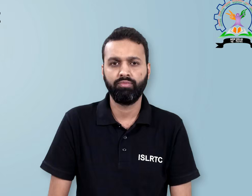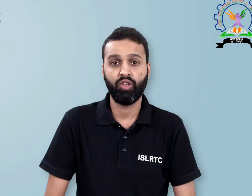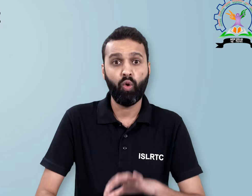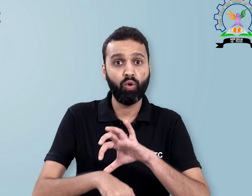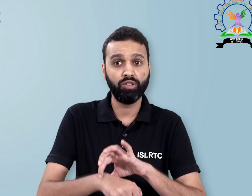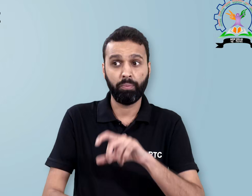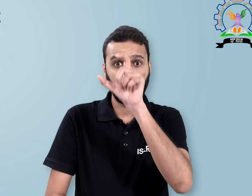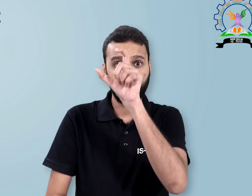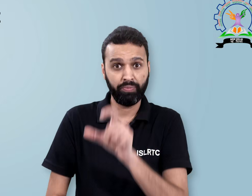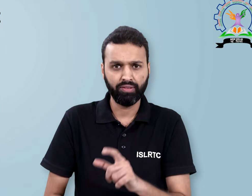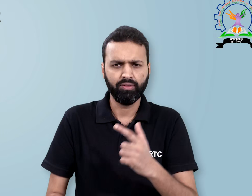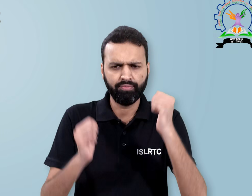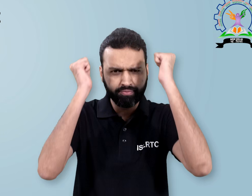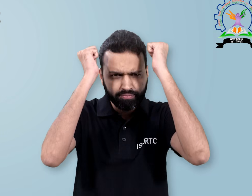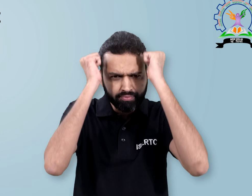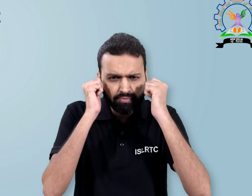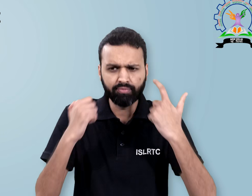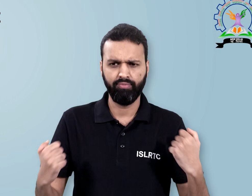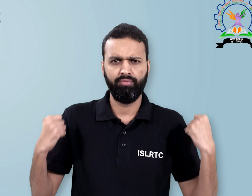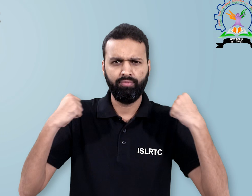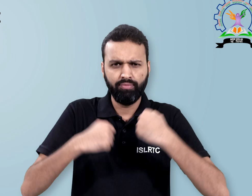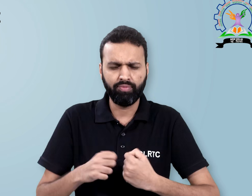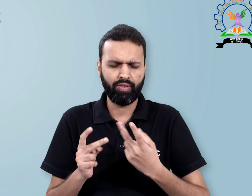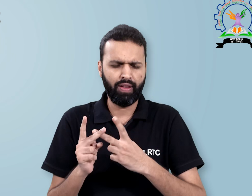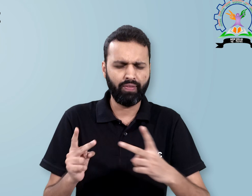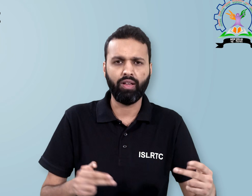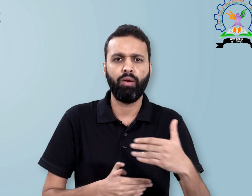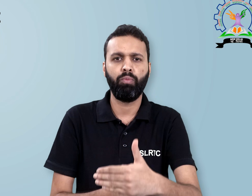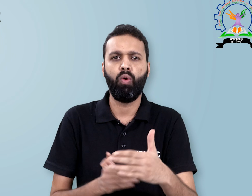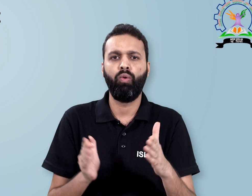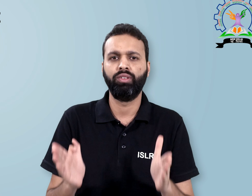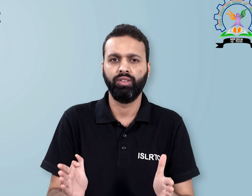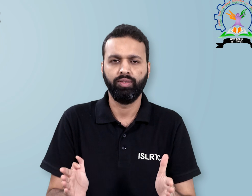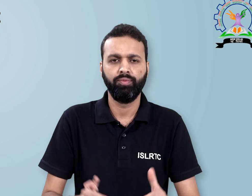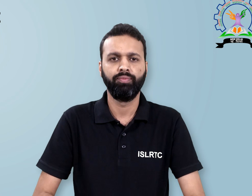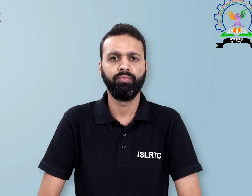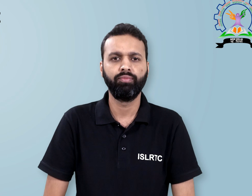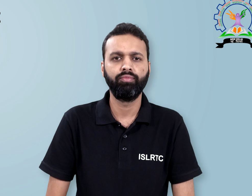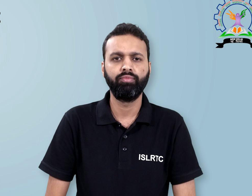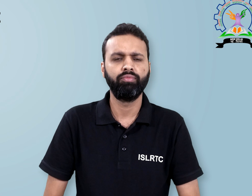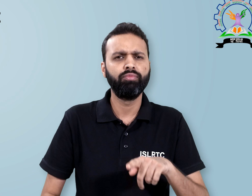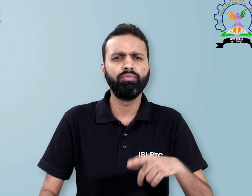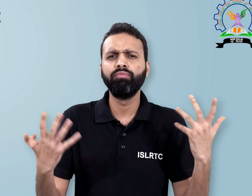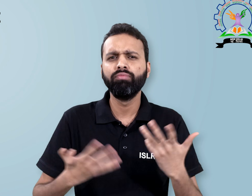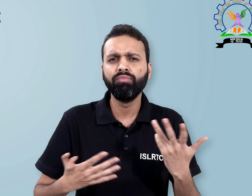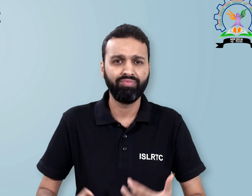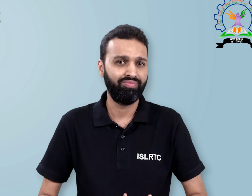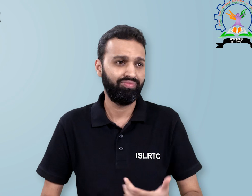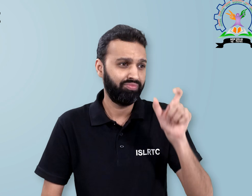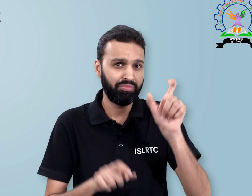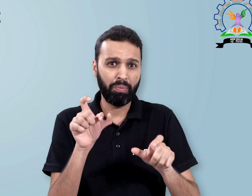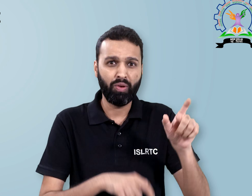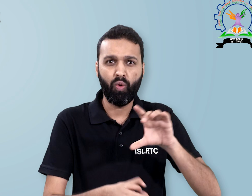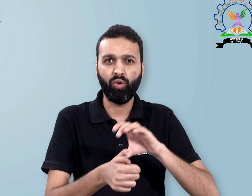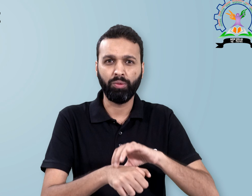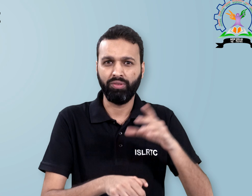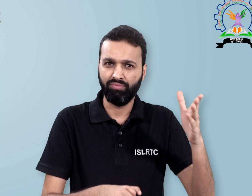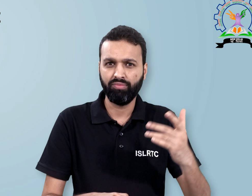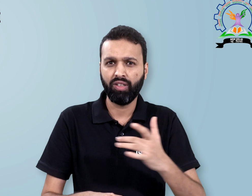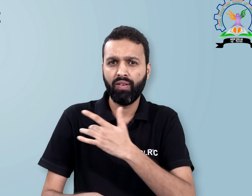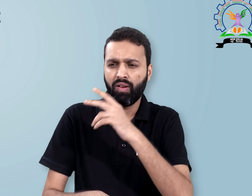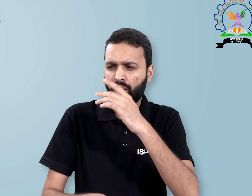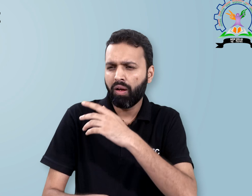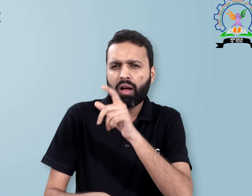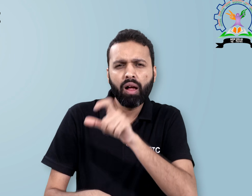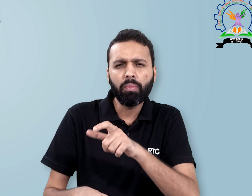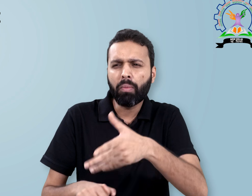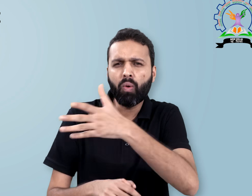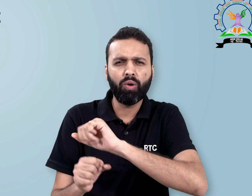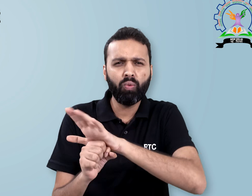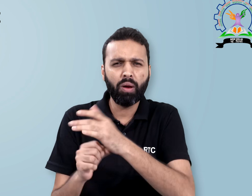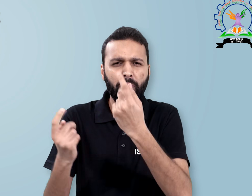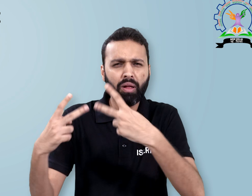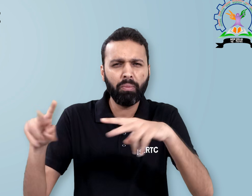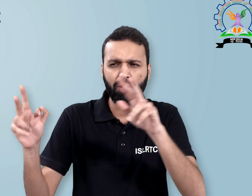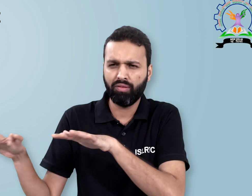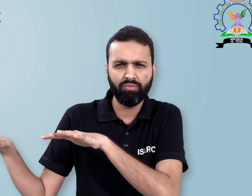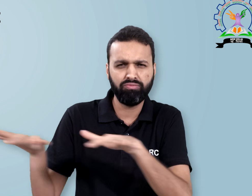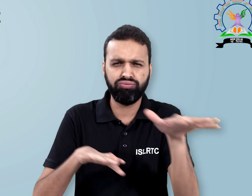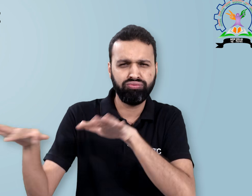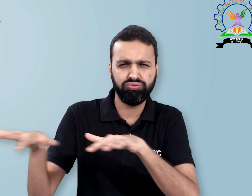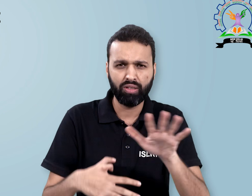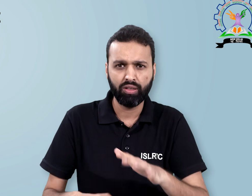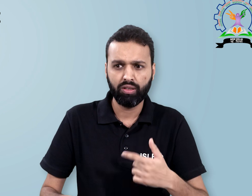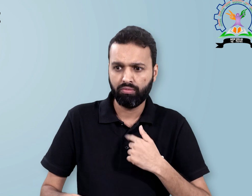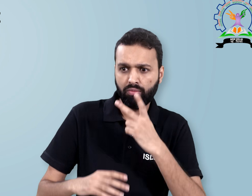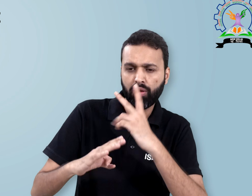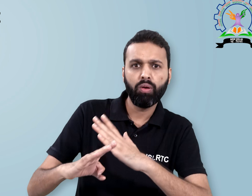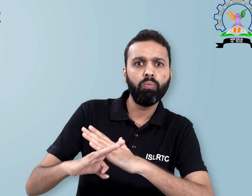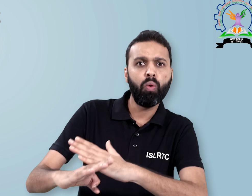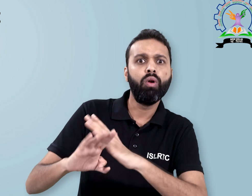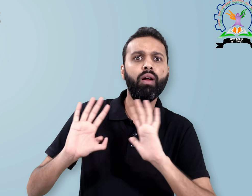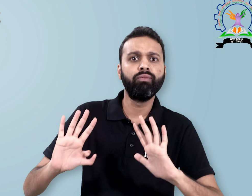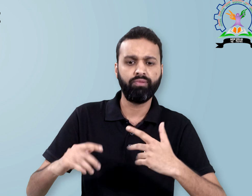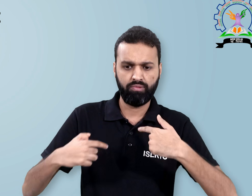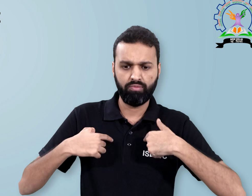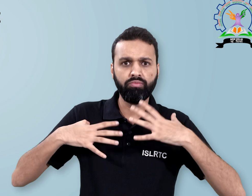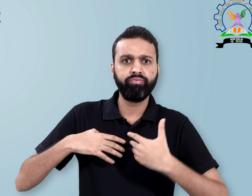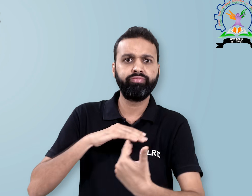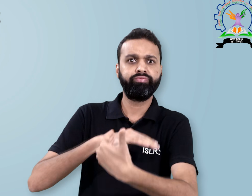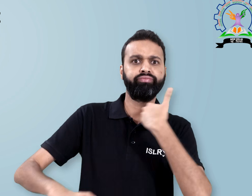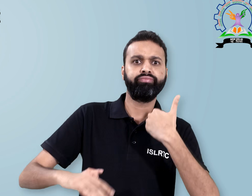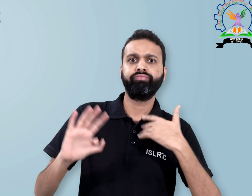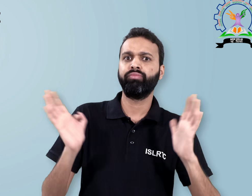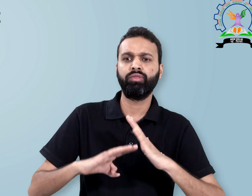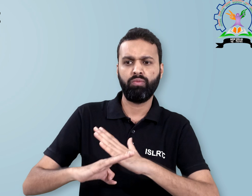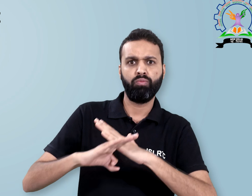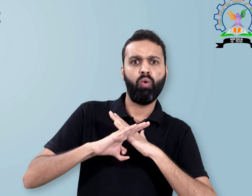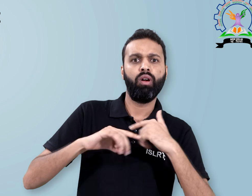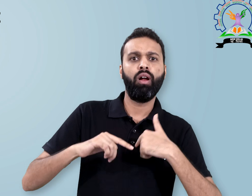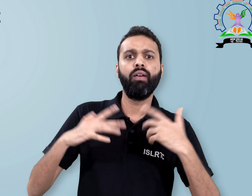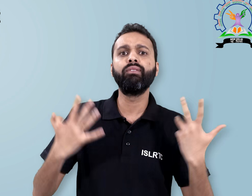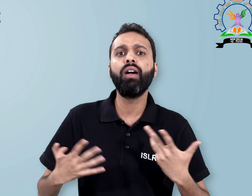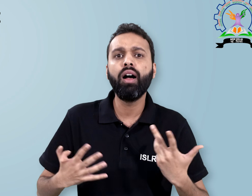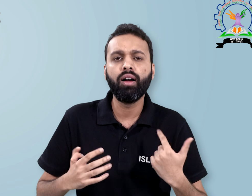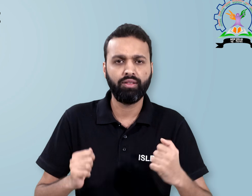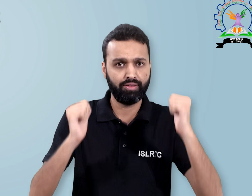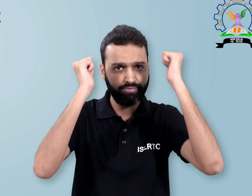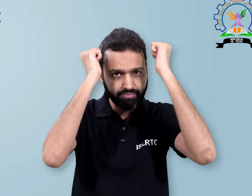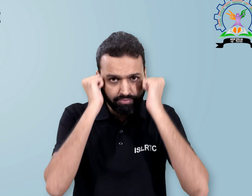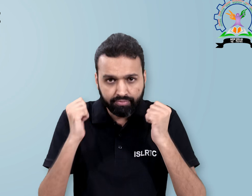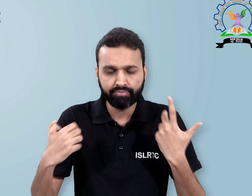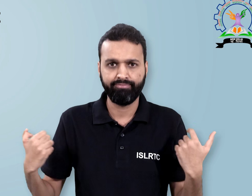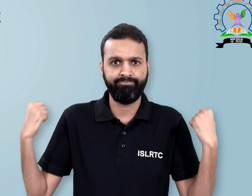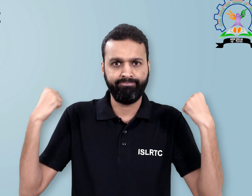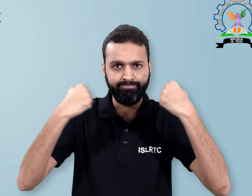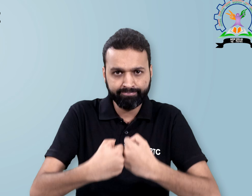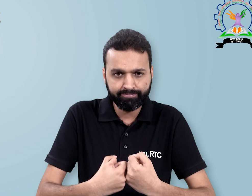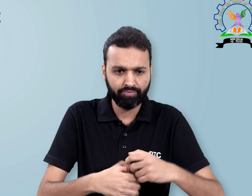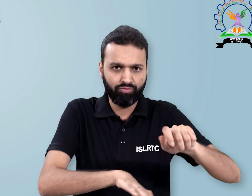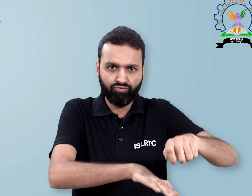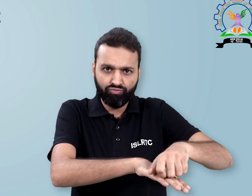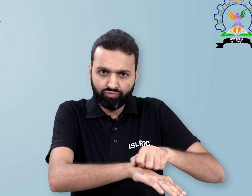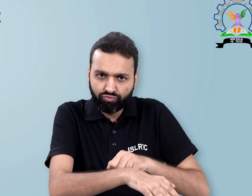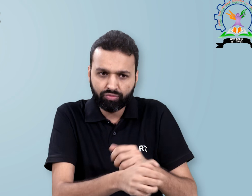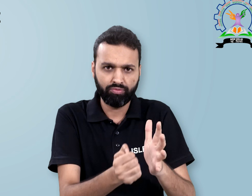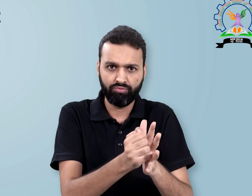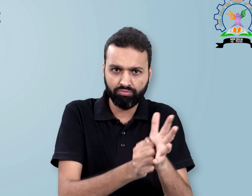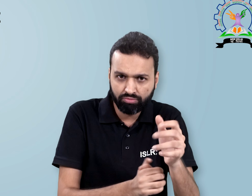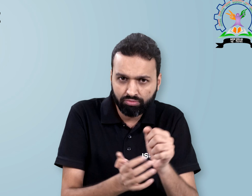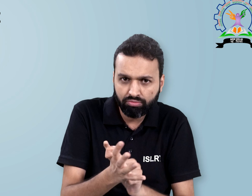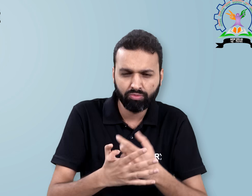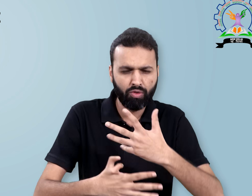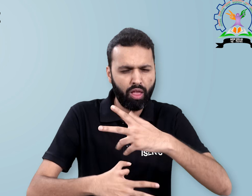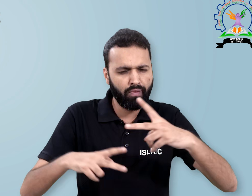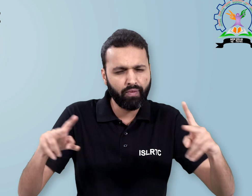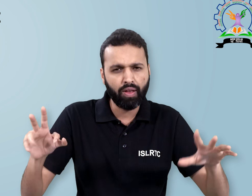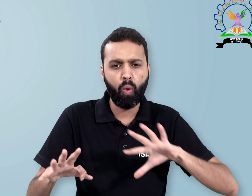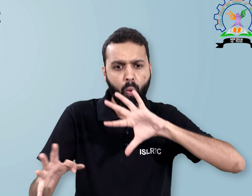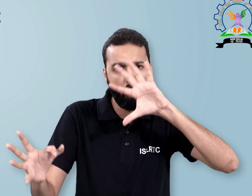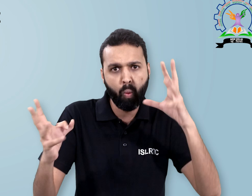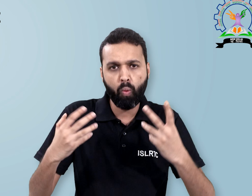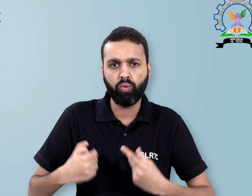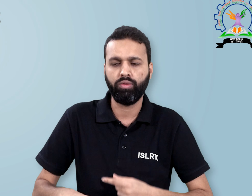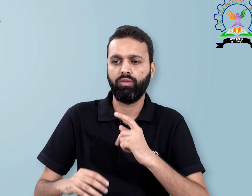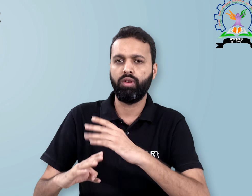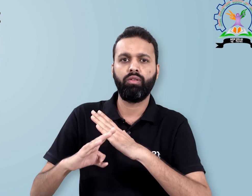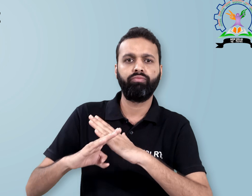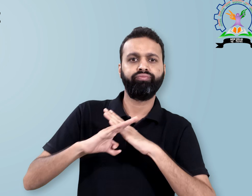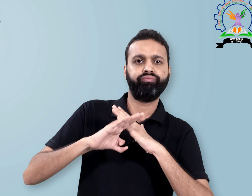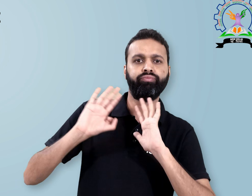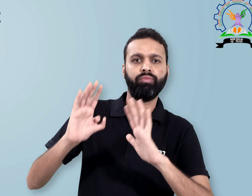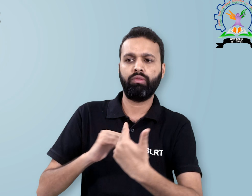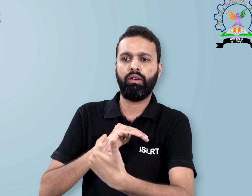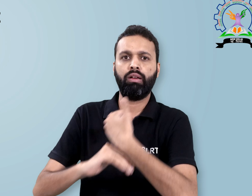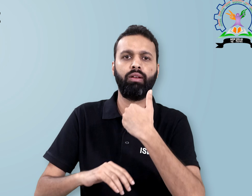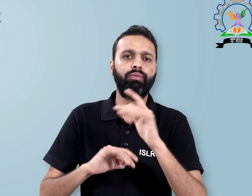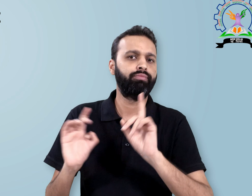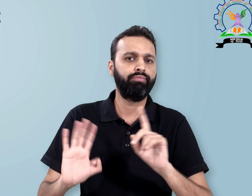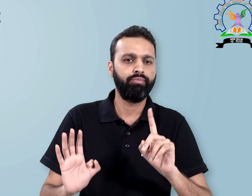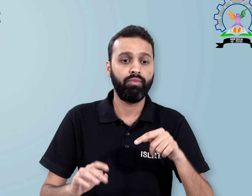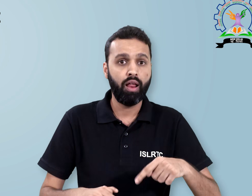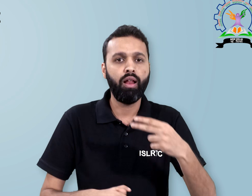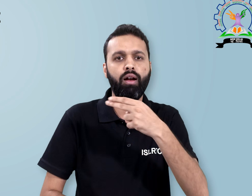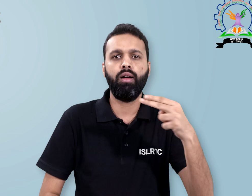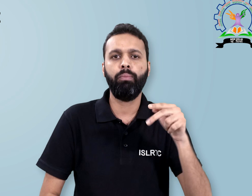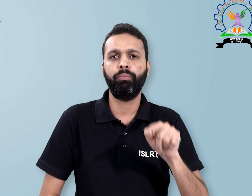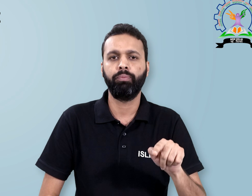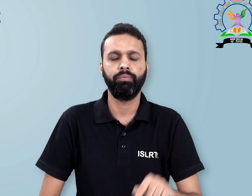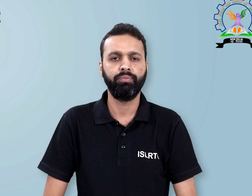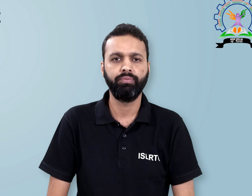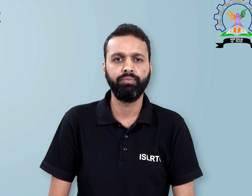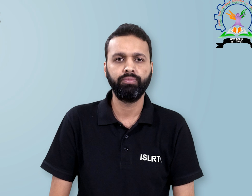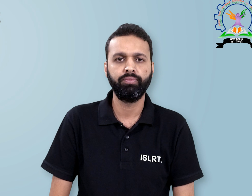Personal Protective Kit {PPE} It is specialized clothing and equipment that protects people from infectious materials and other hazards.